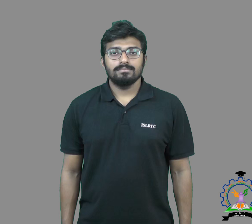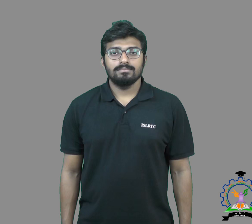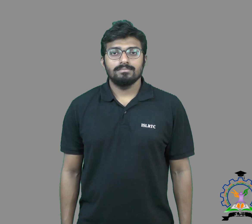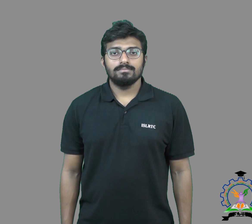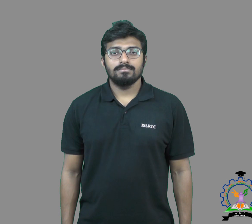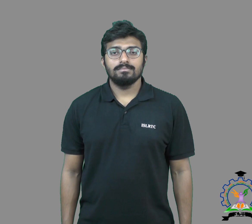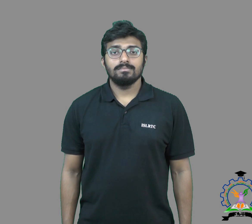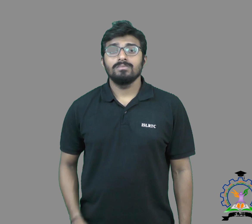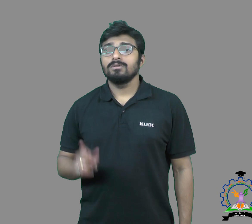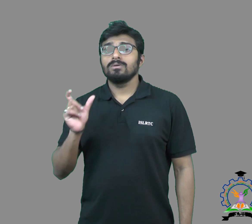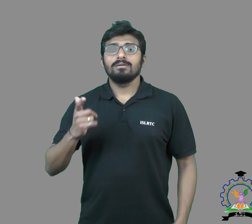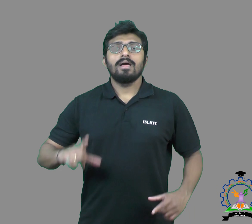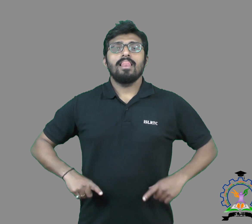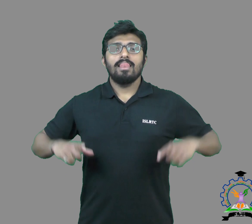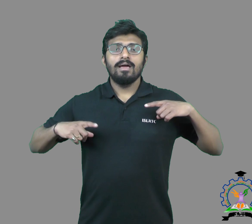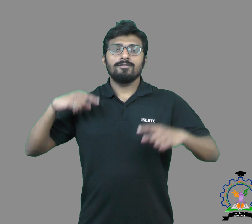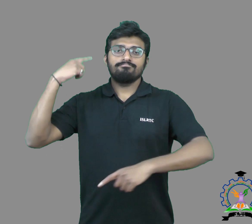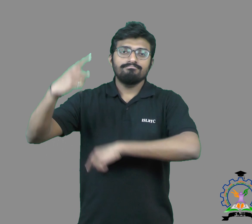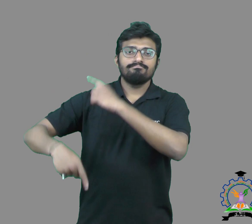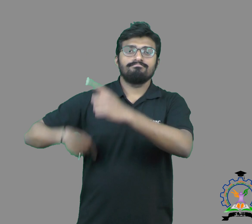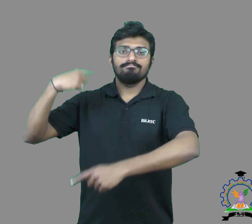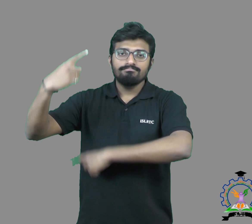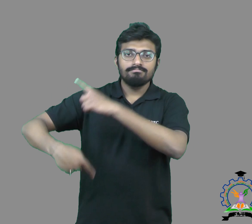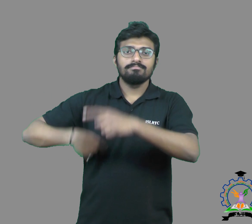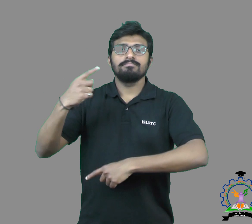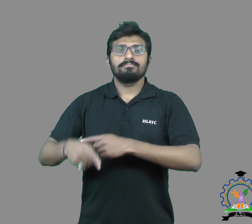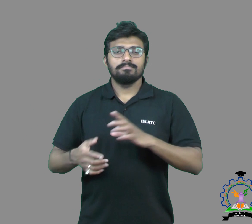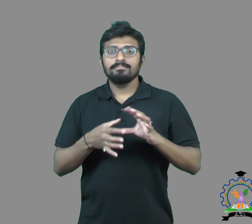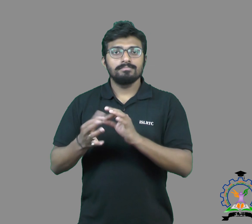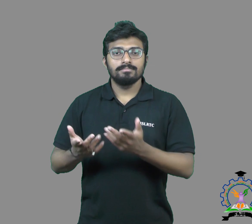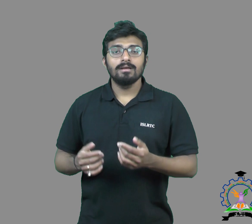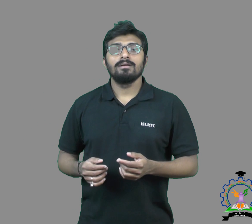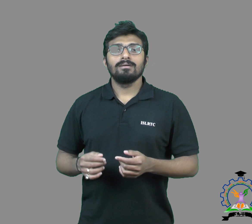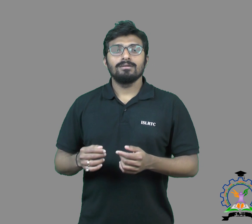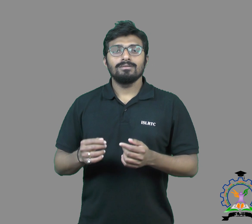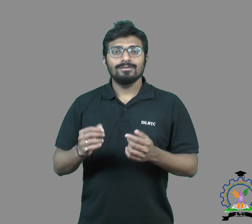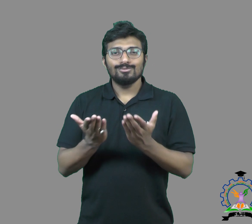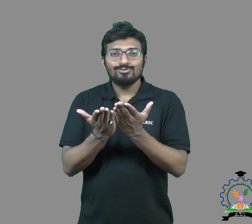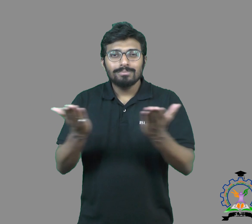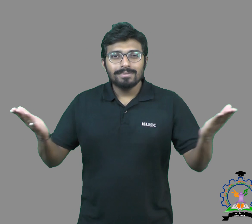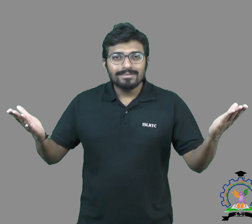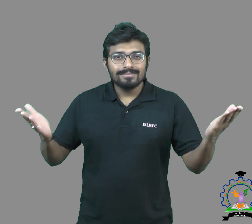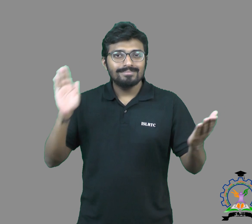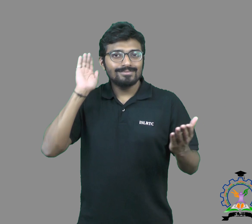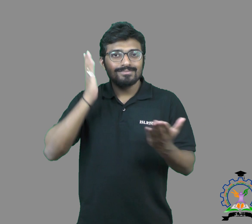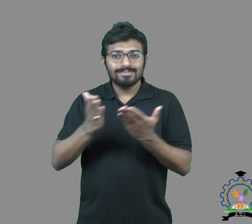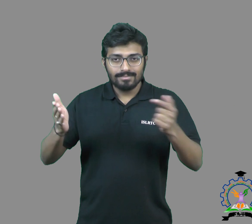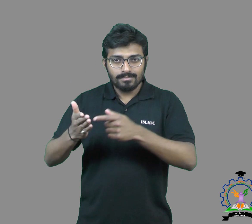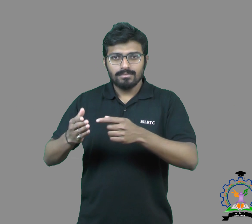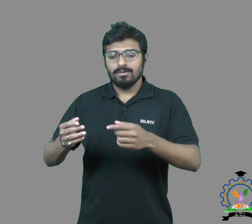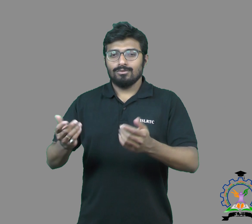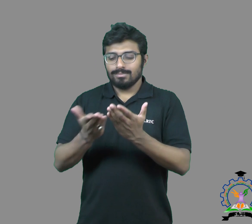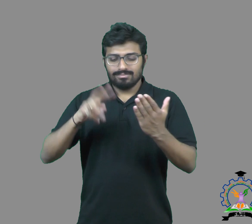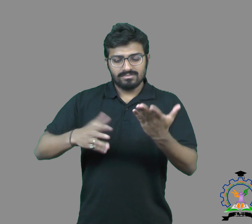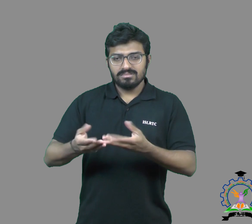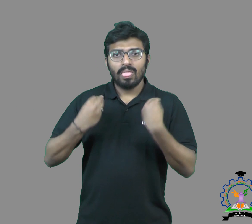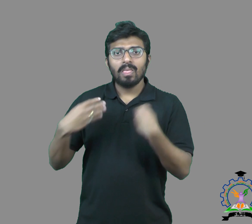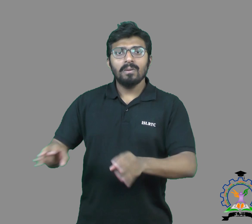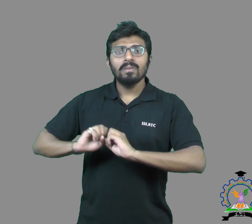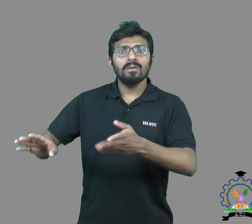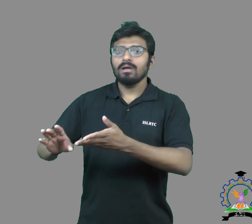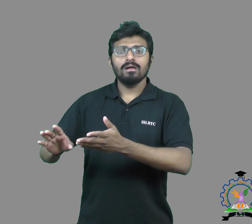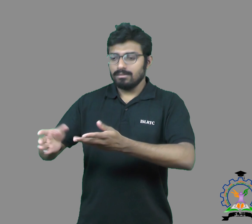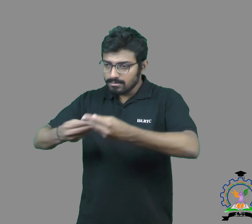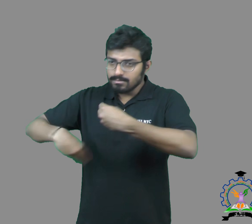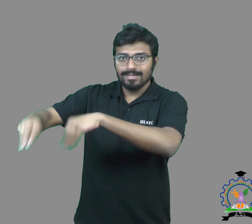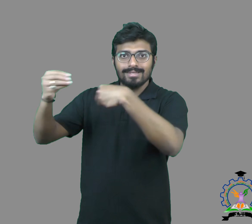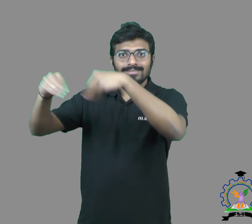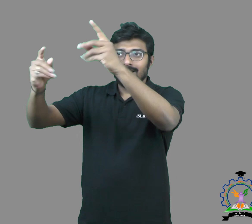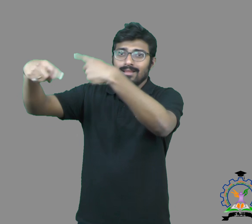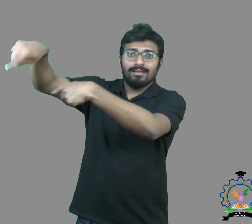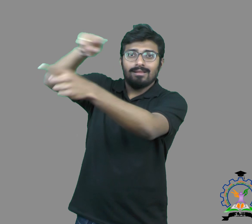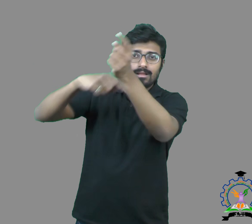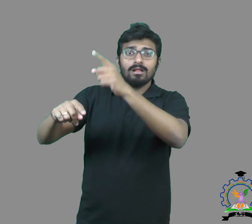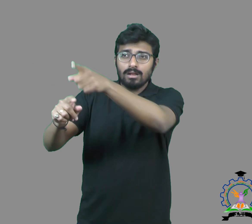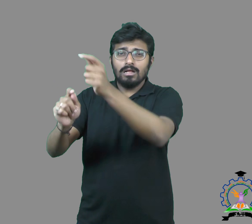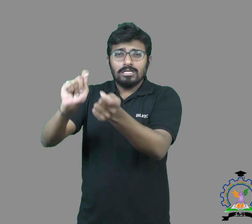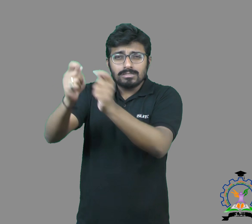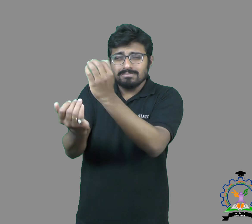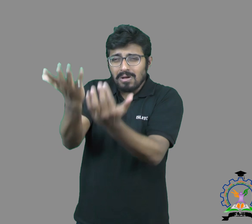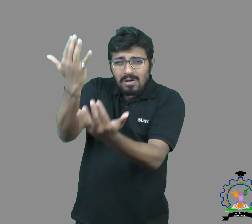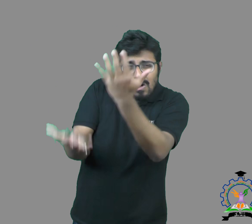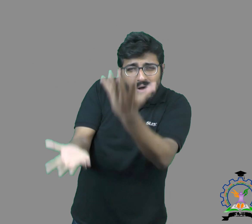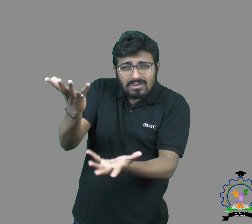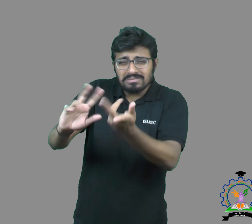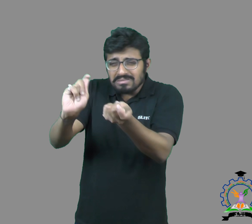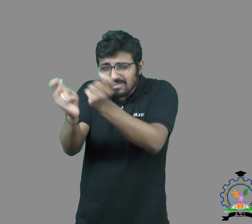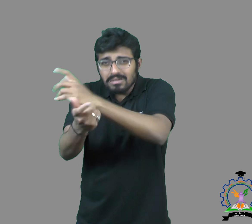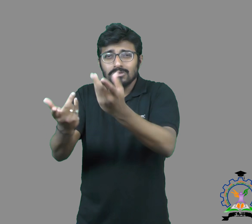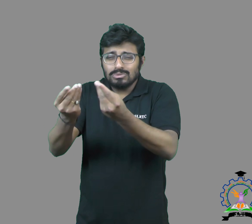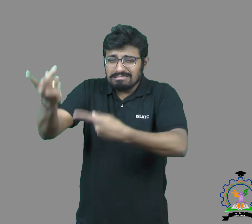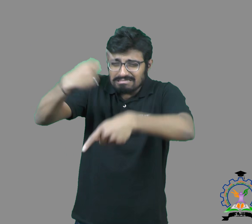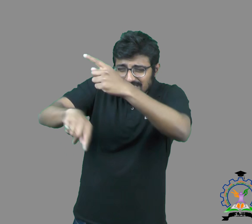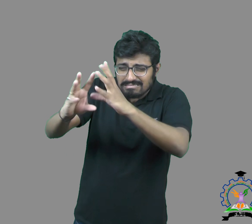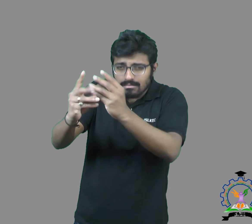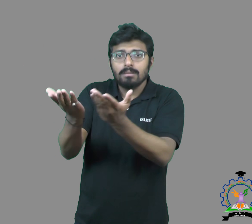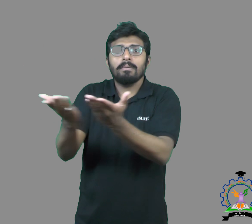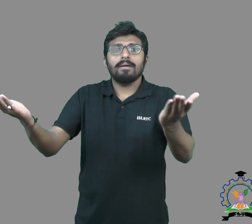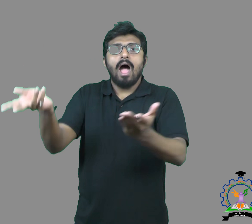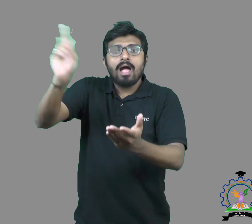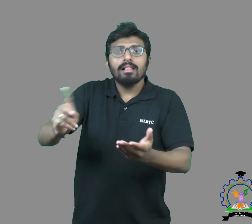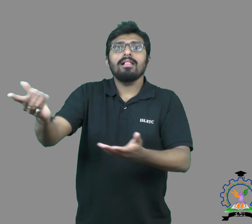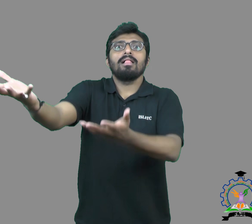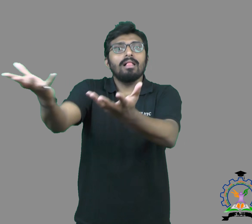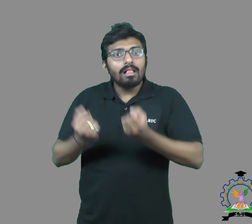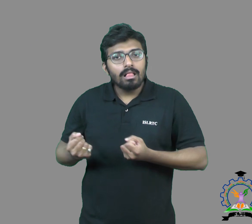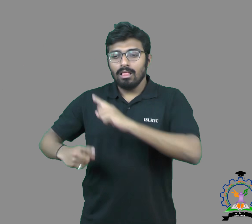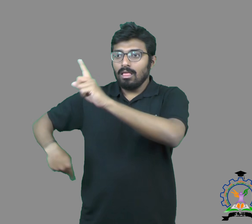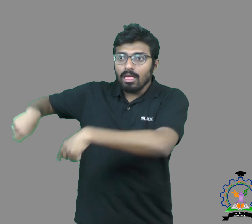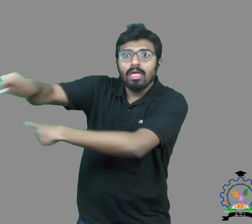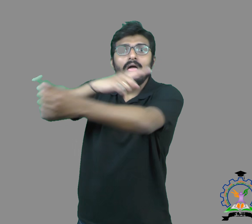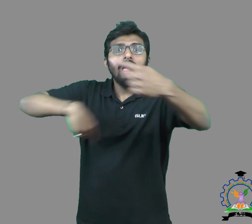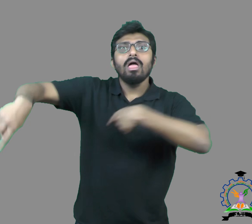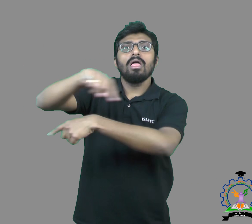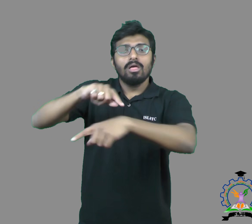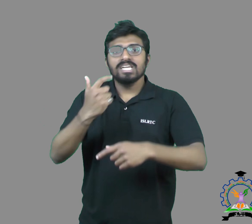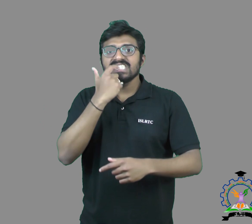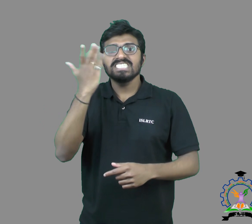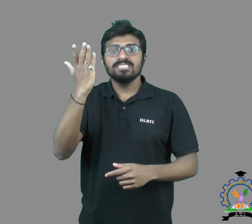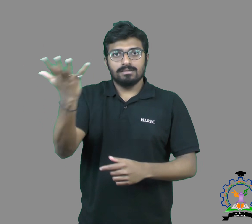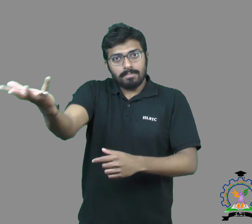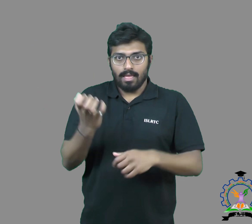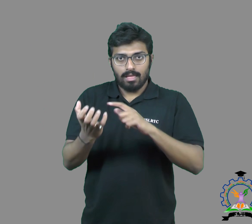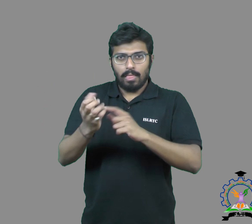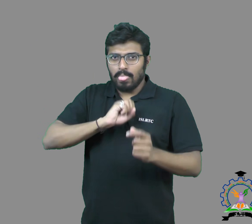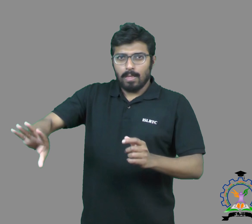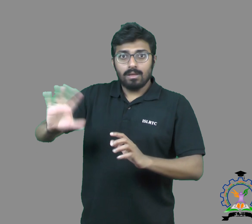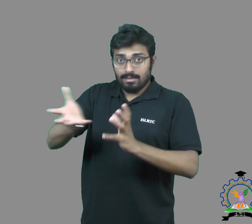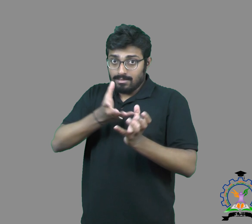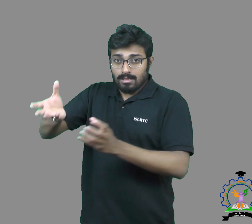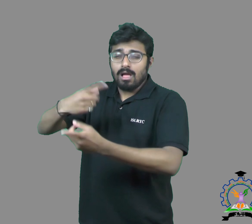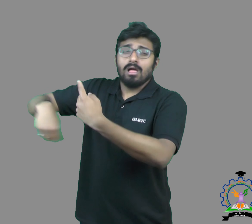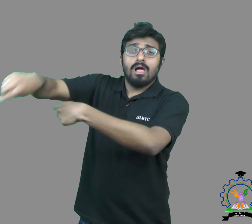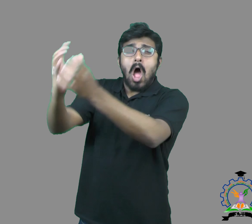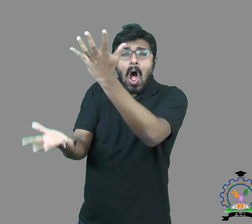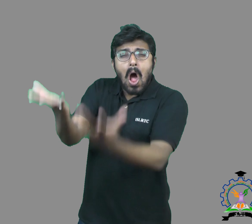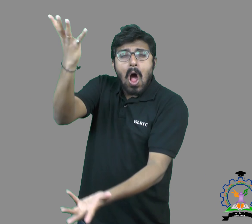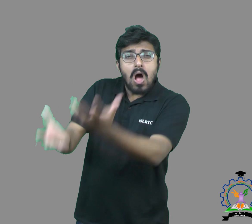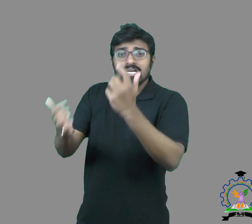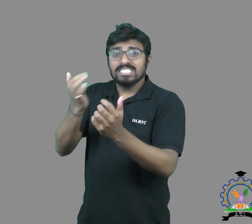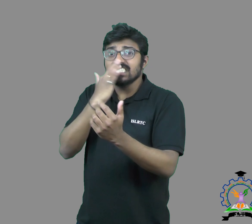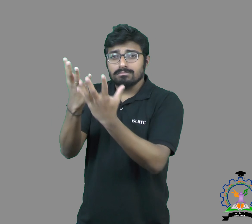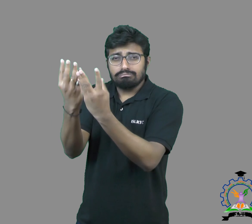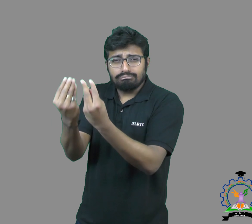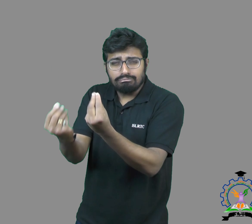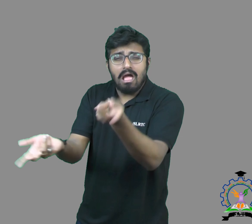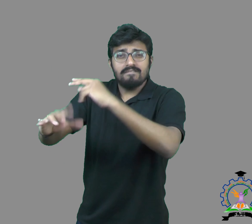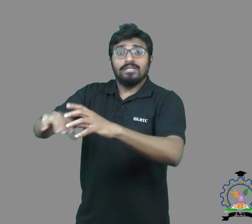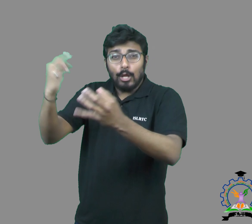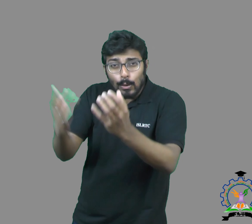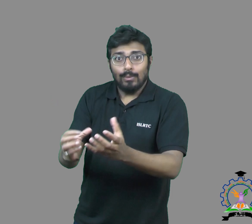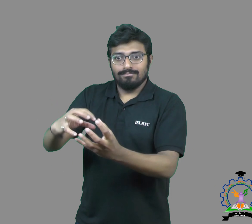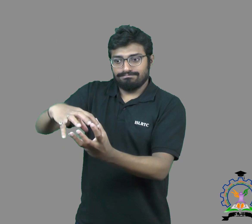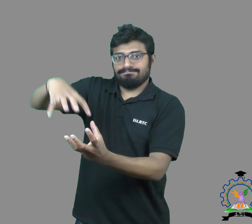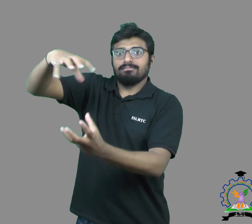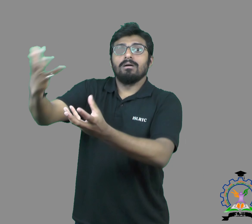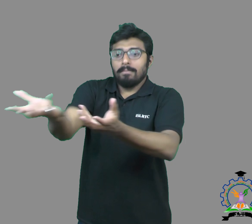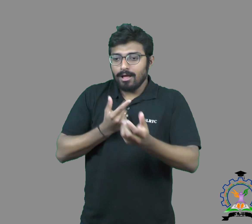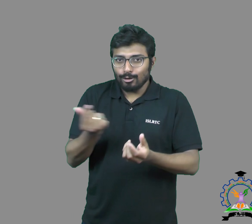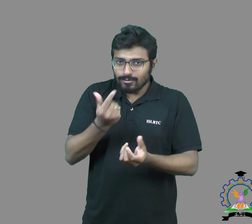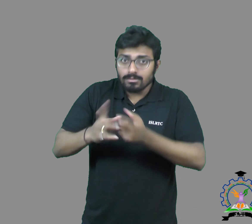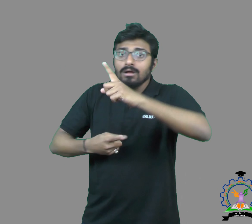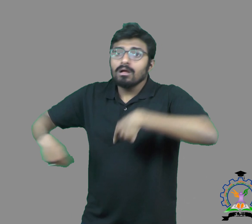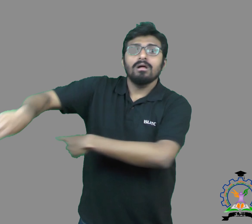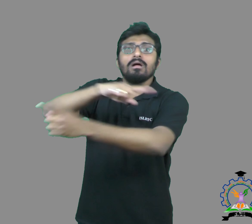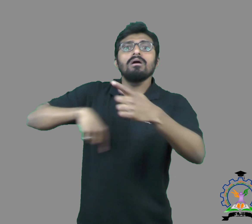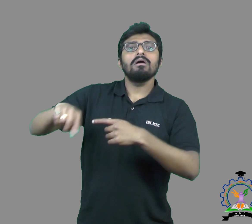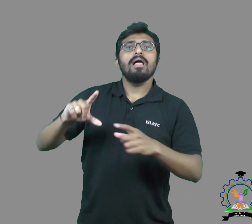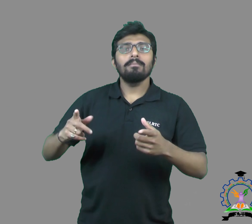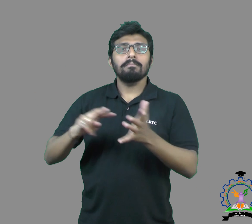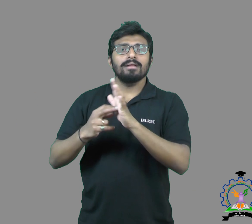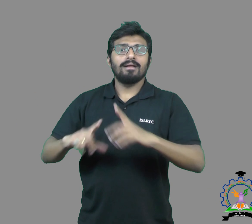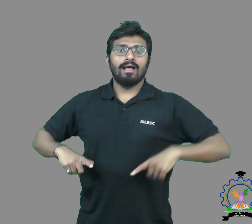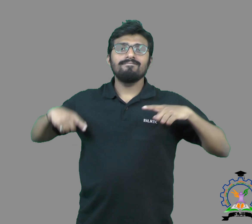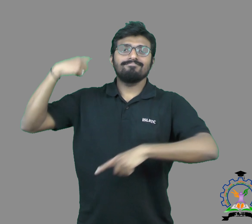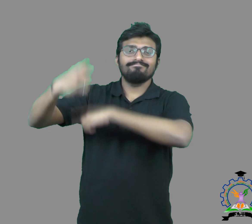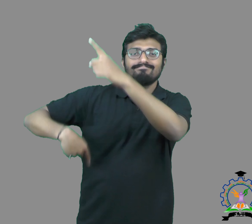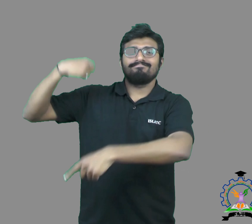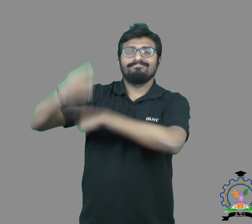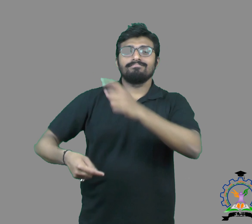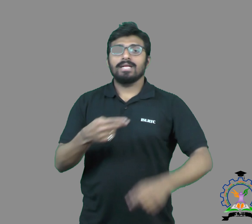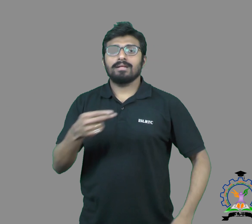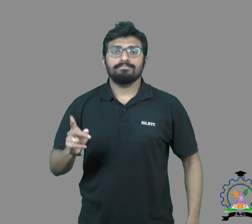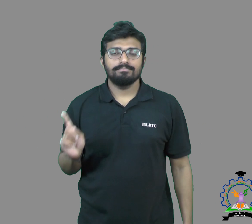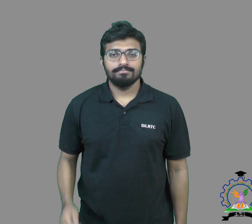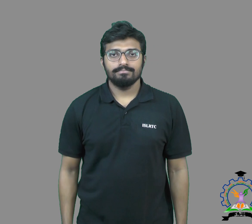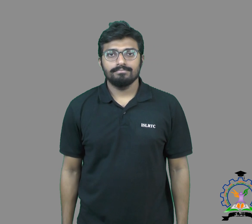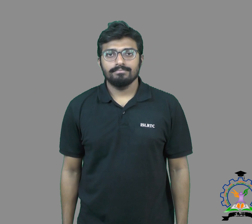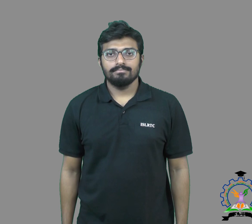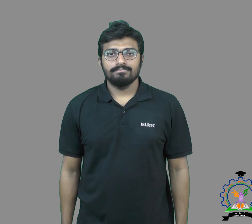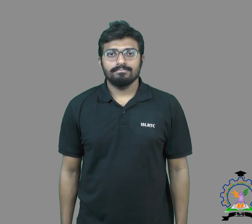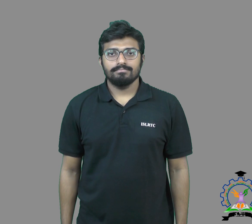Life Cycle